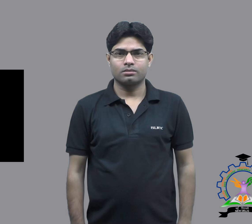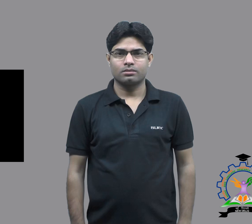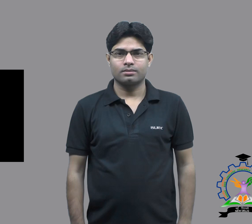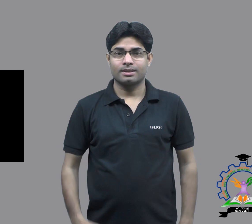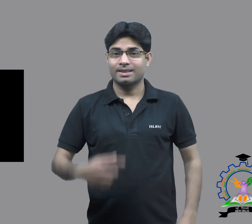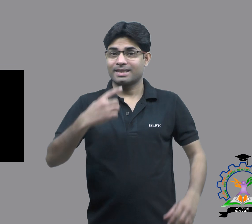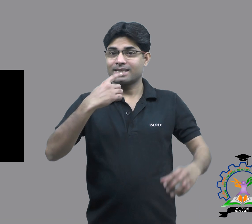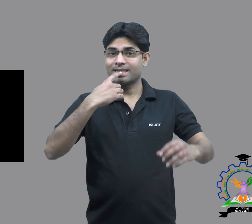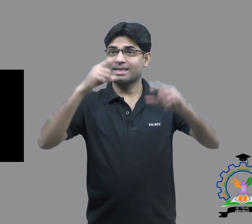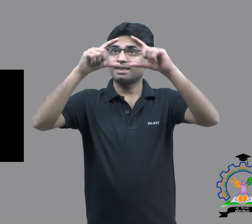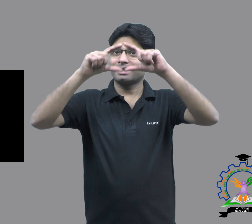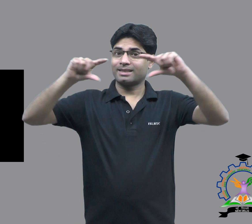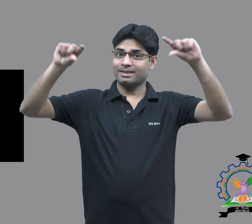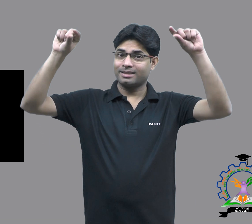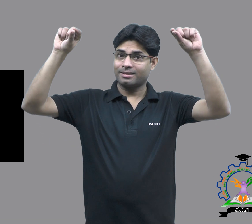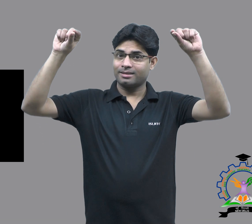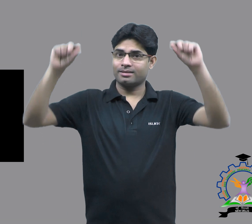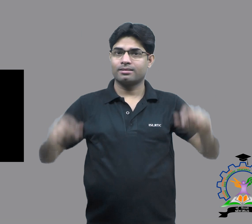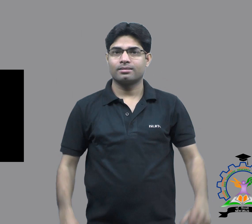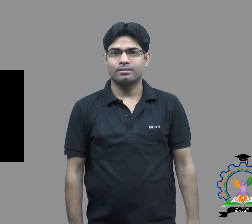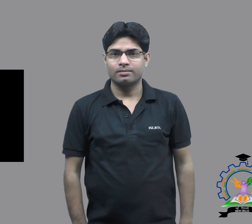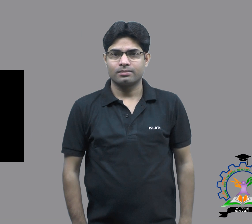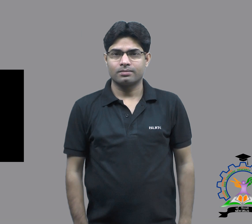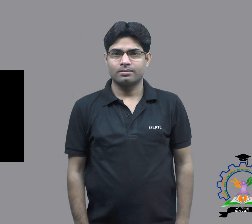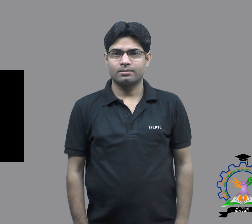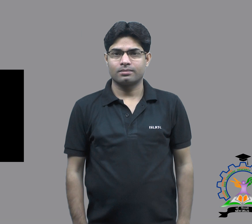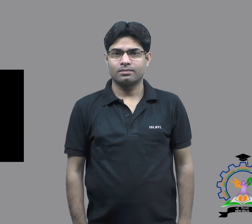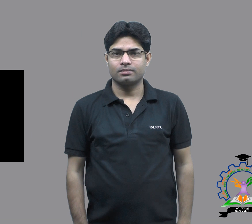Moon